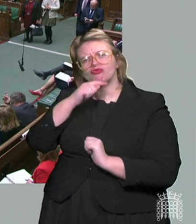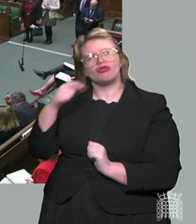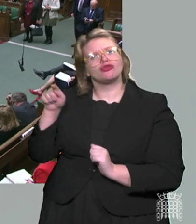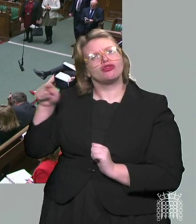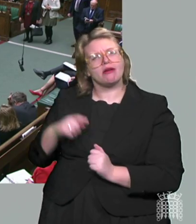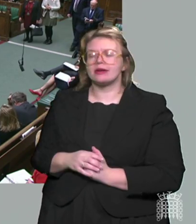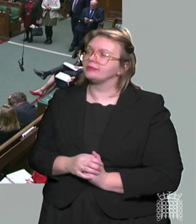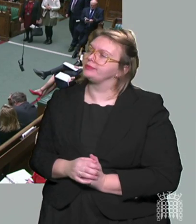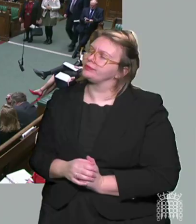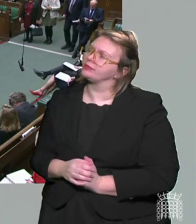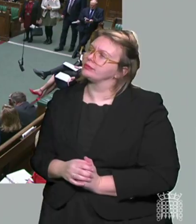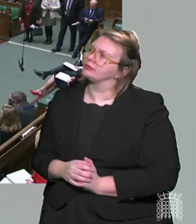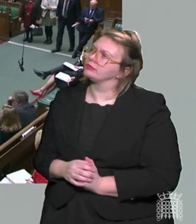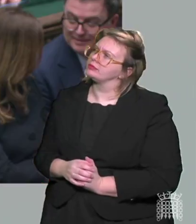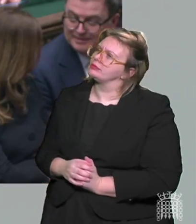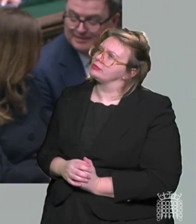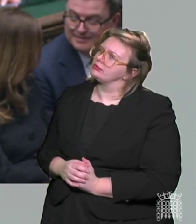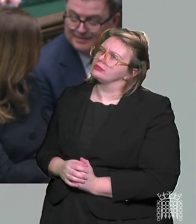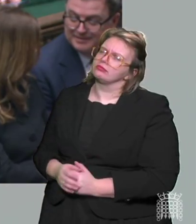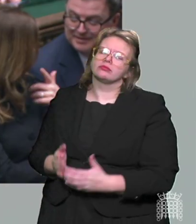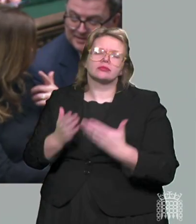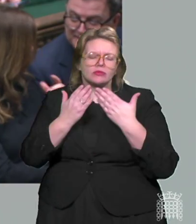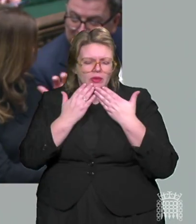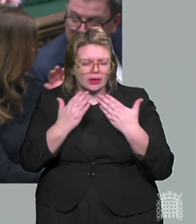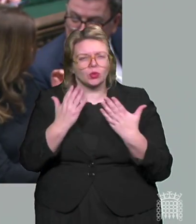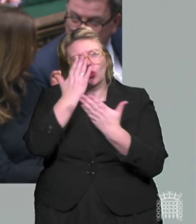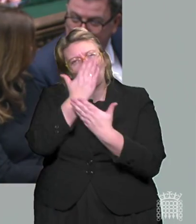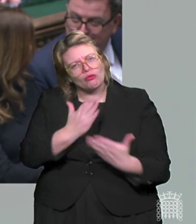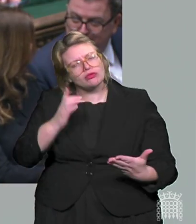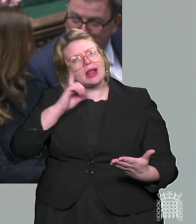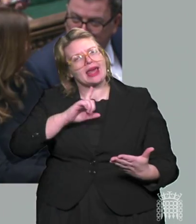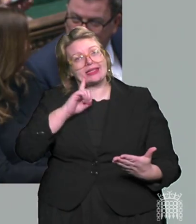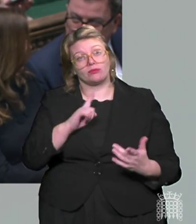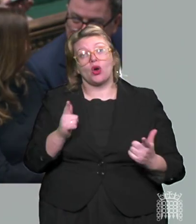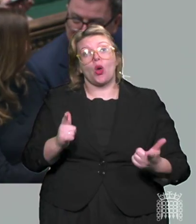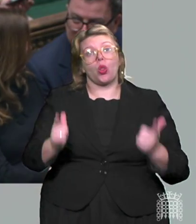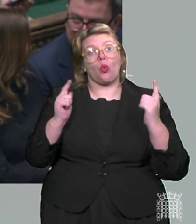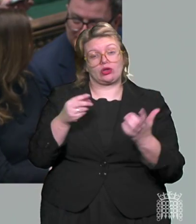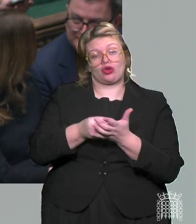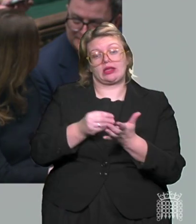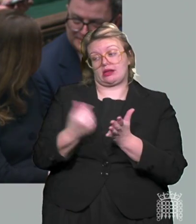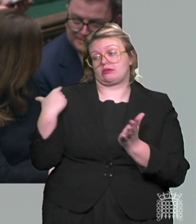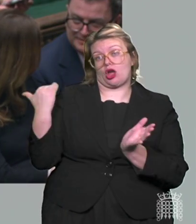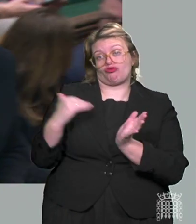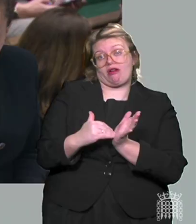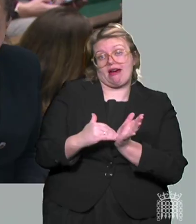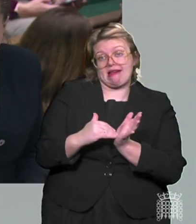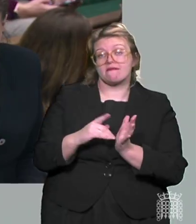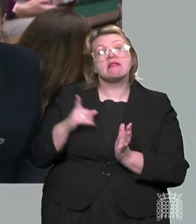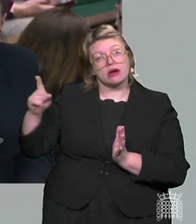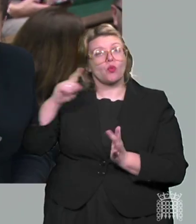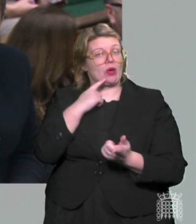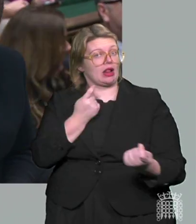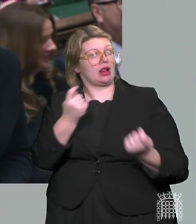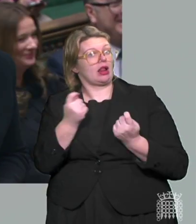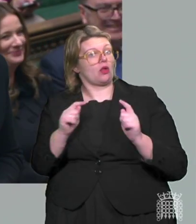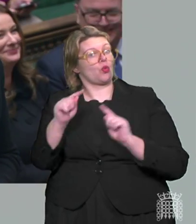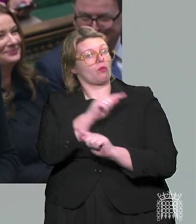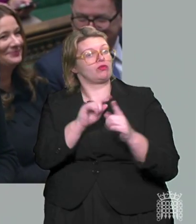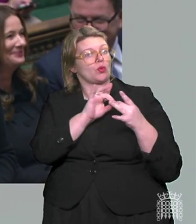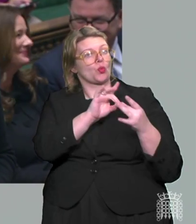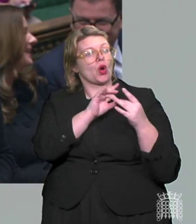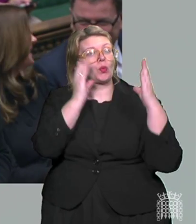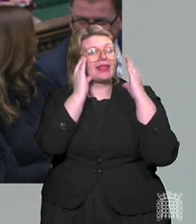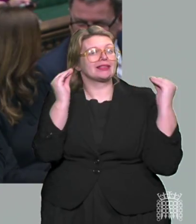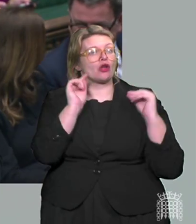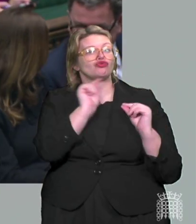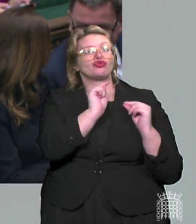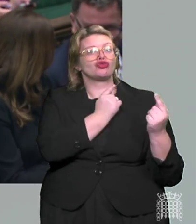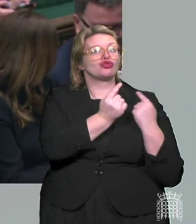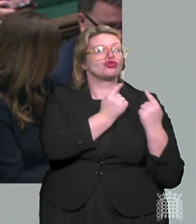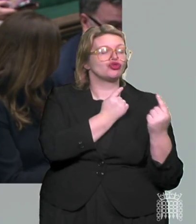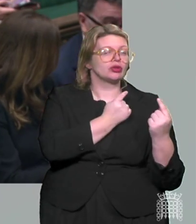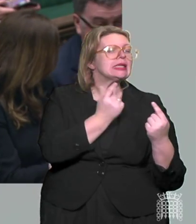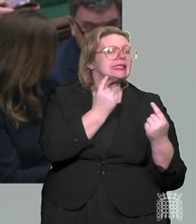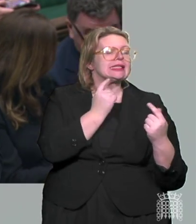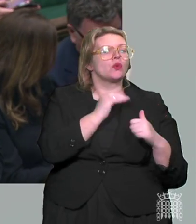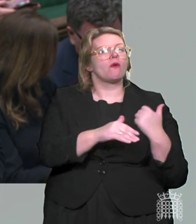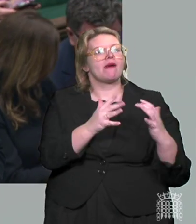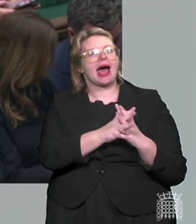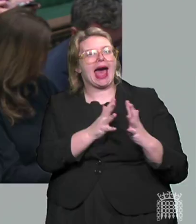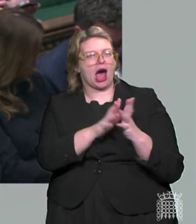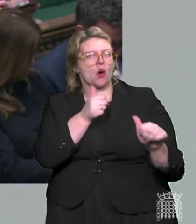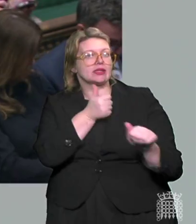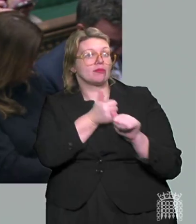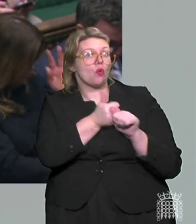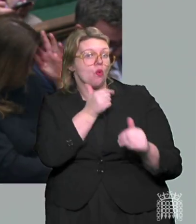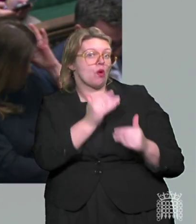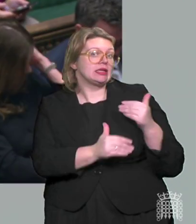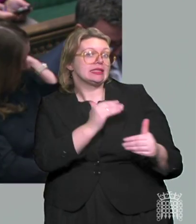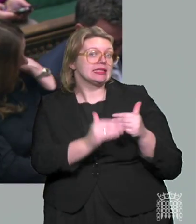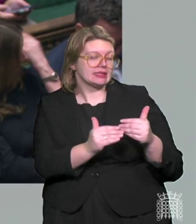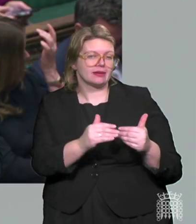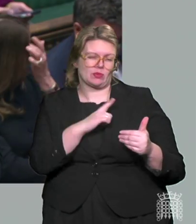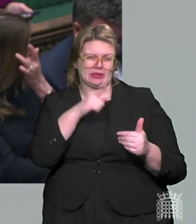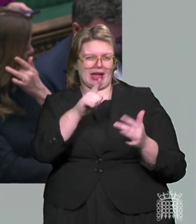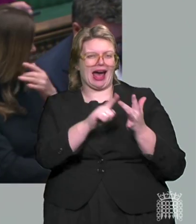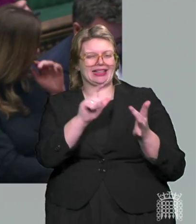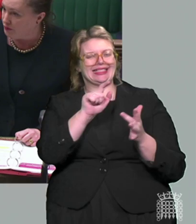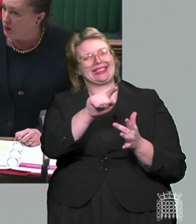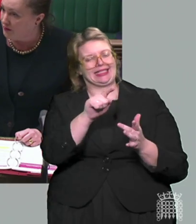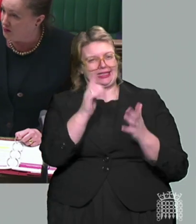I thank the honourable Lady for her question. It is fortuitous that the Lord Chancellor has just entered the Chamber, because in March he is hosting an important conference, with the Dutch, to discuss how further we can help and support the work of the ICC.